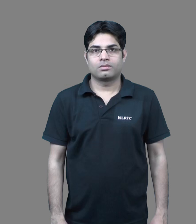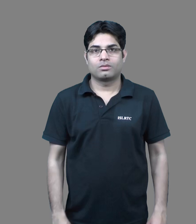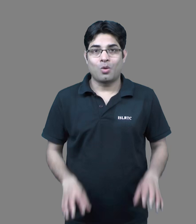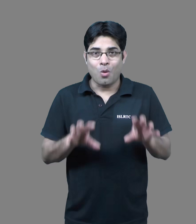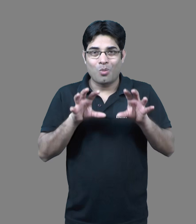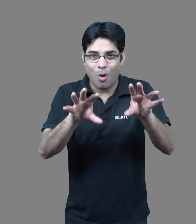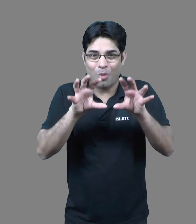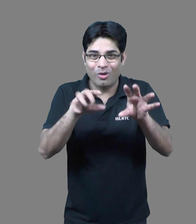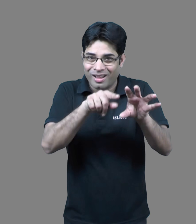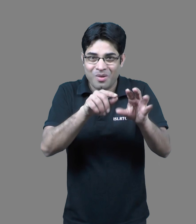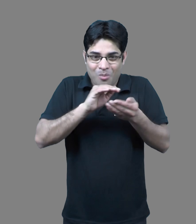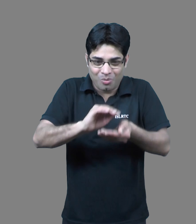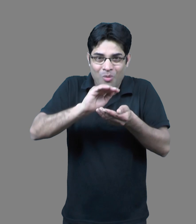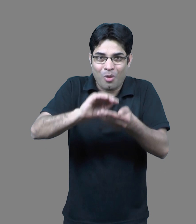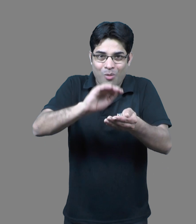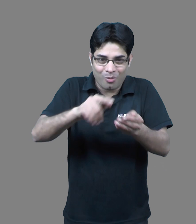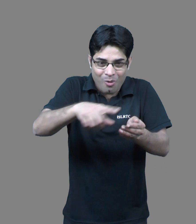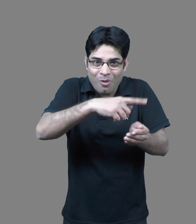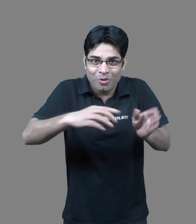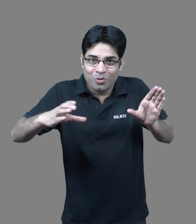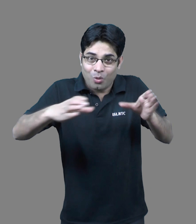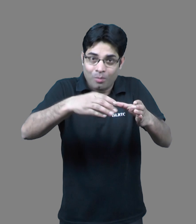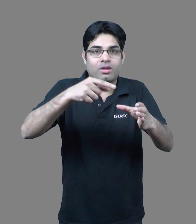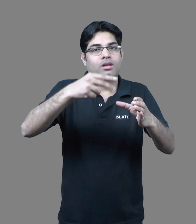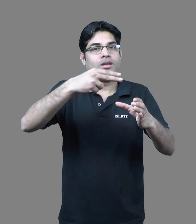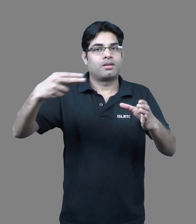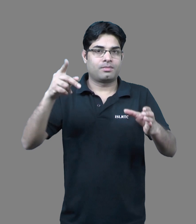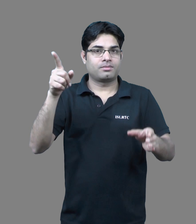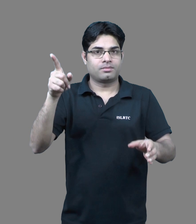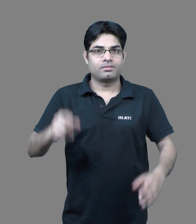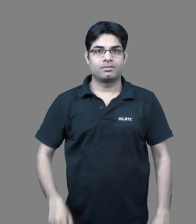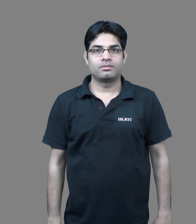Litter of Puppies